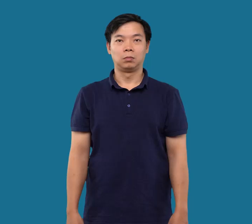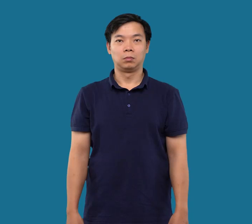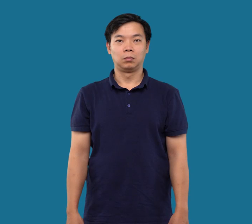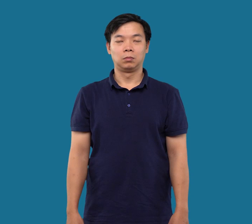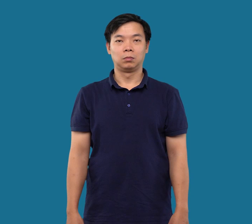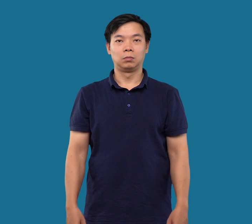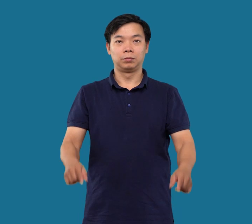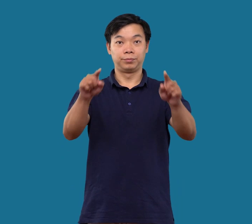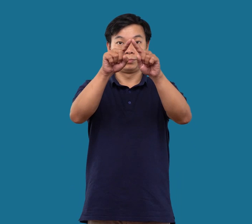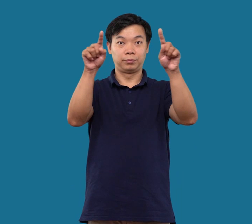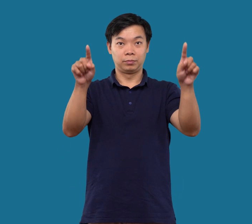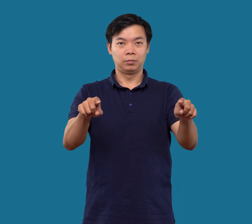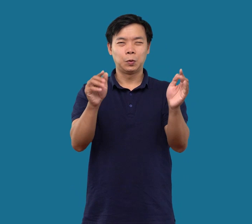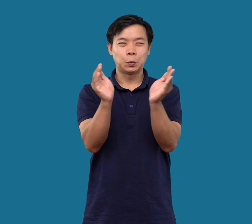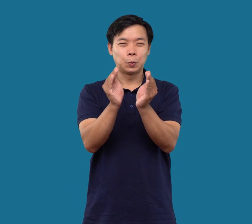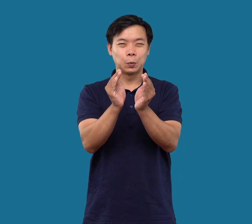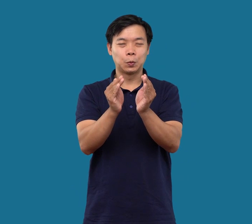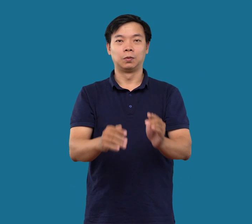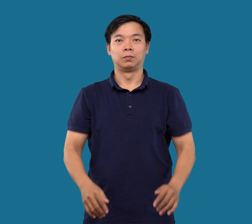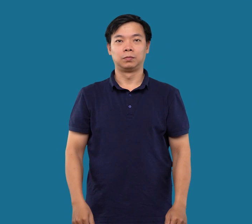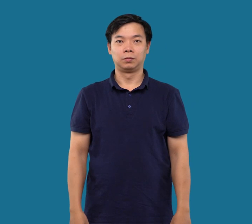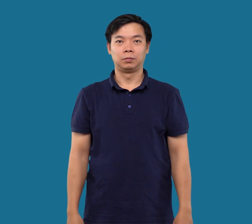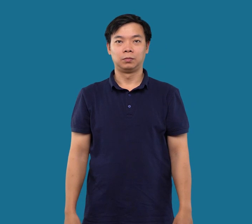bảng học sinh